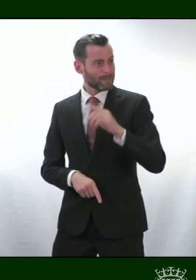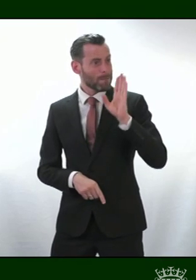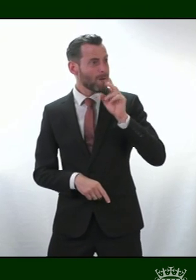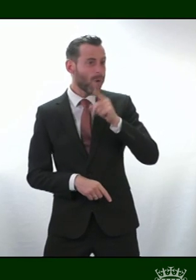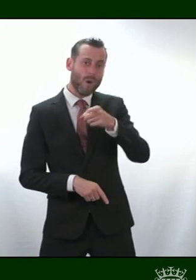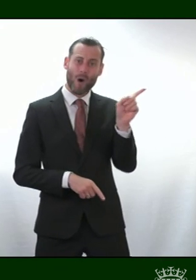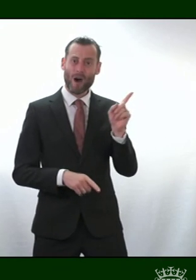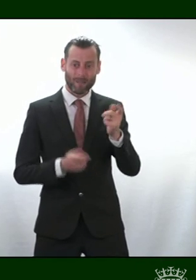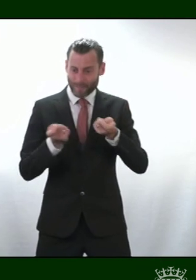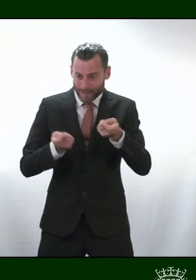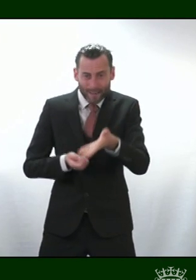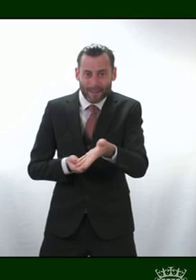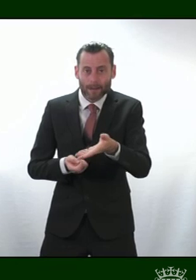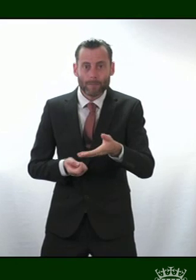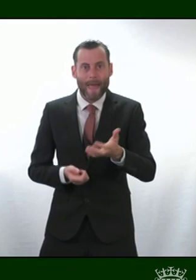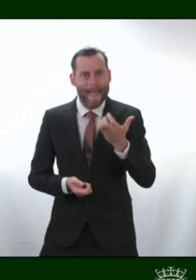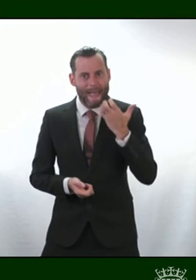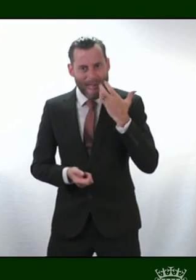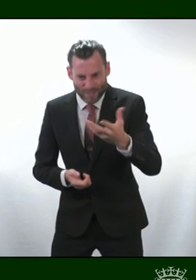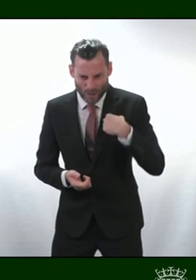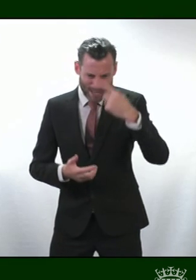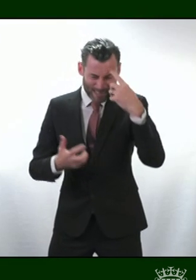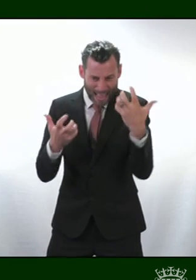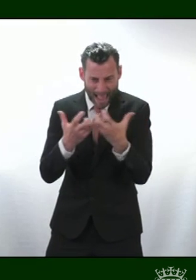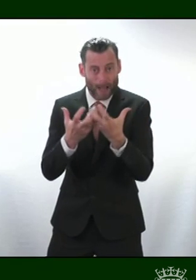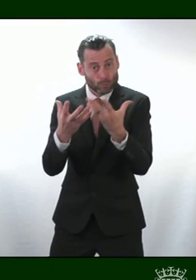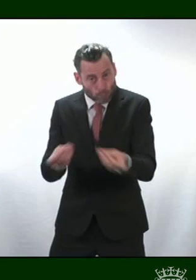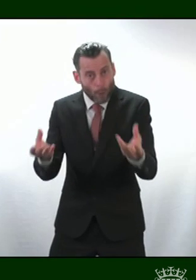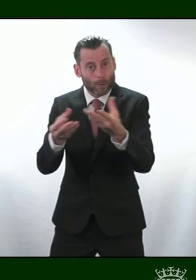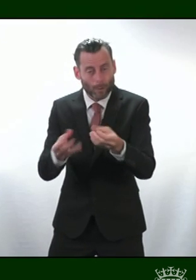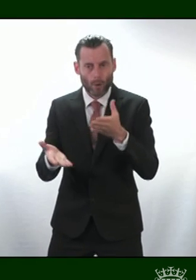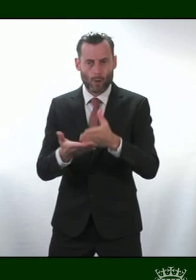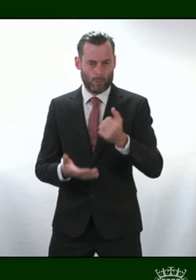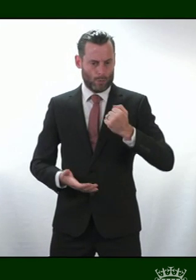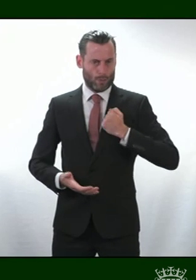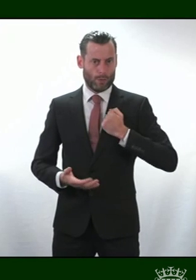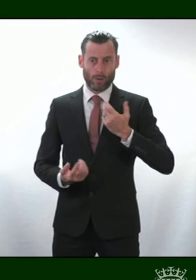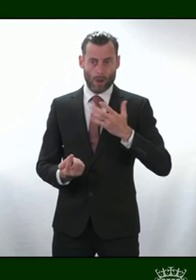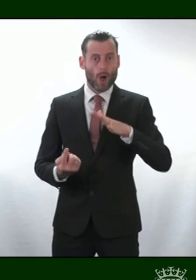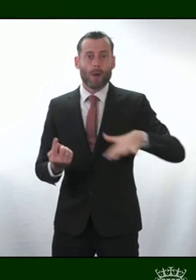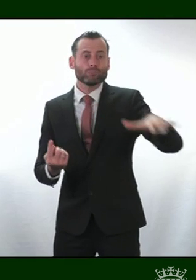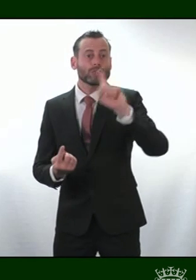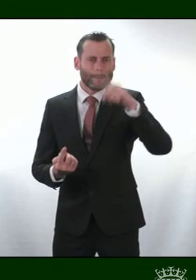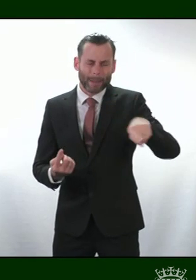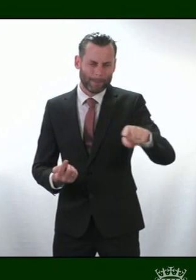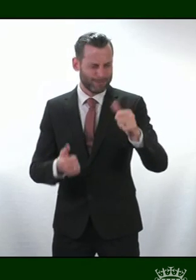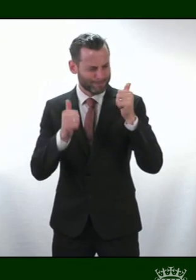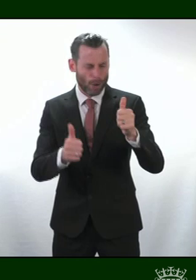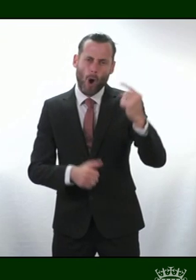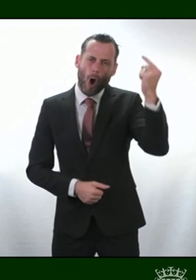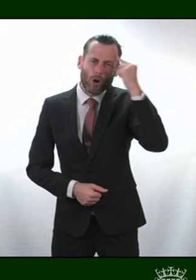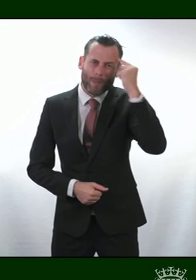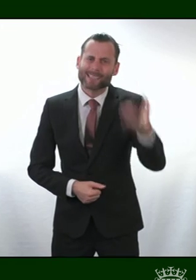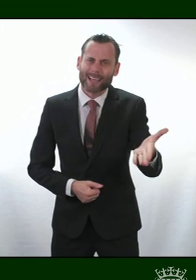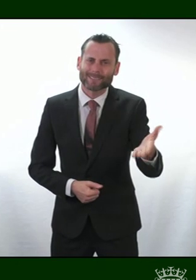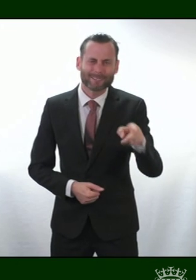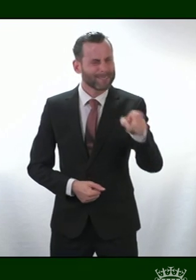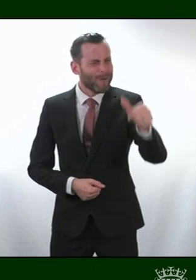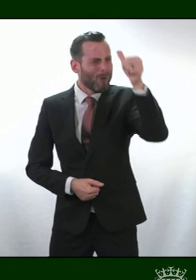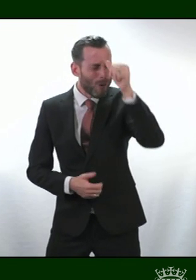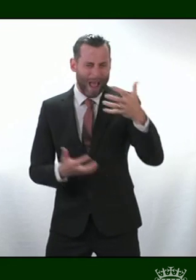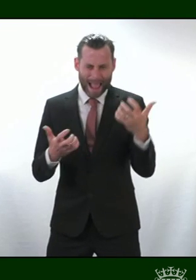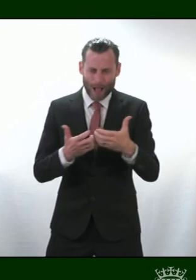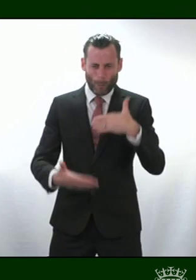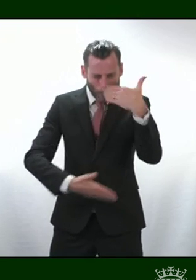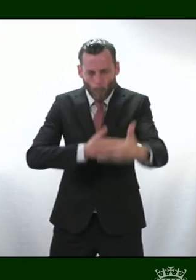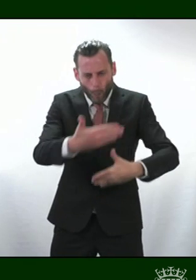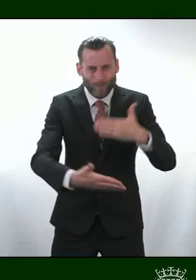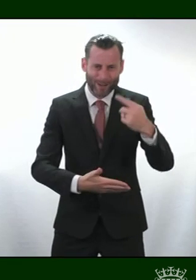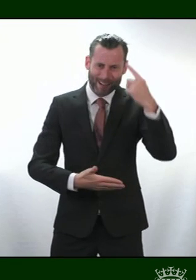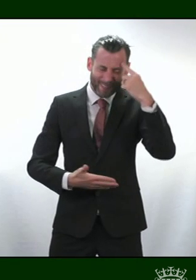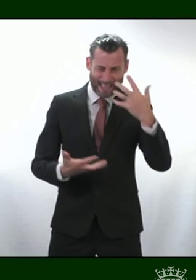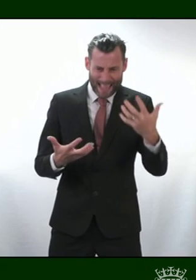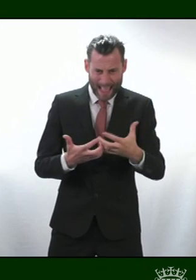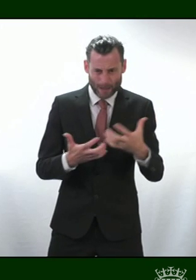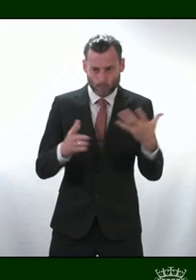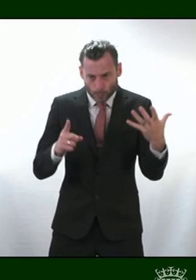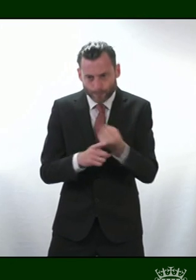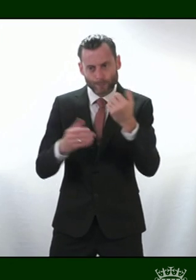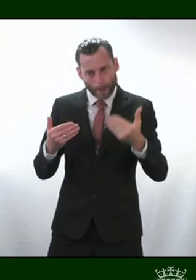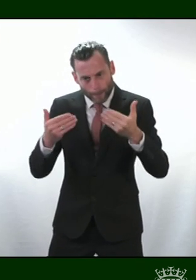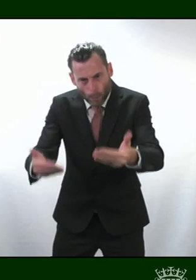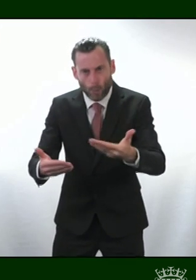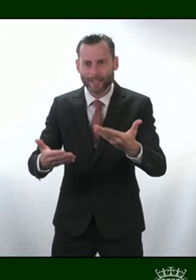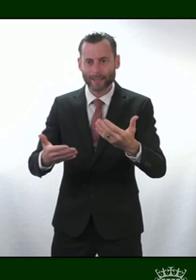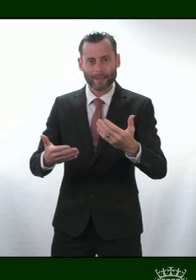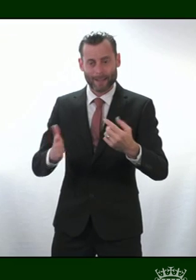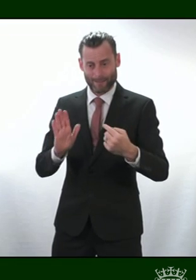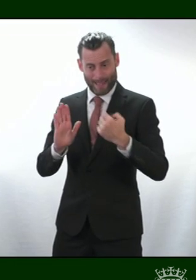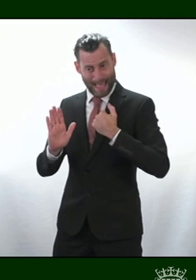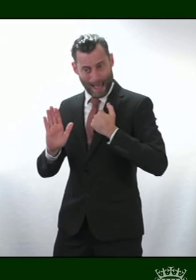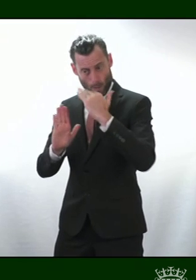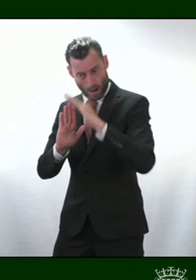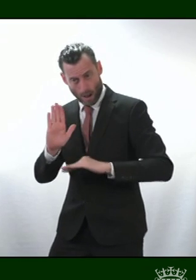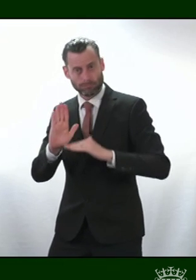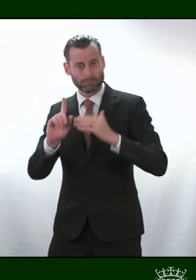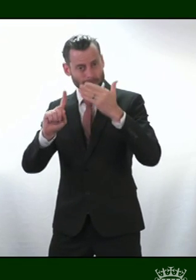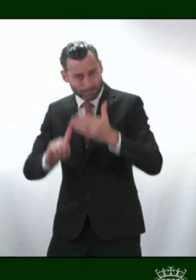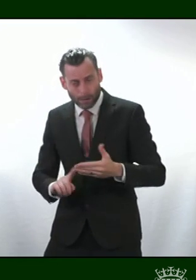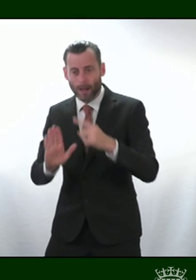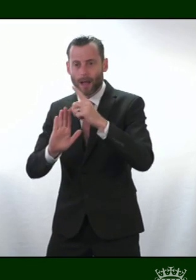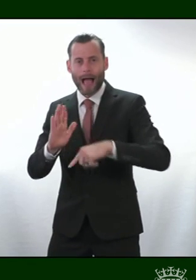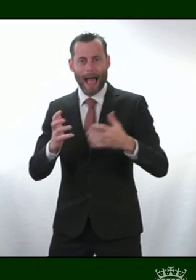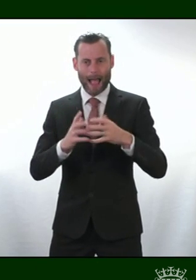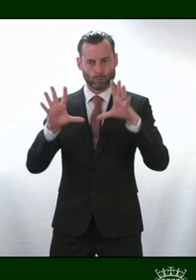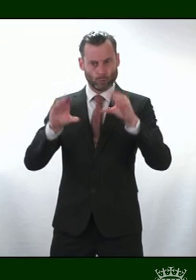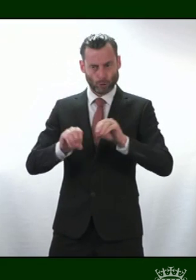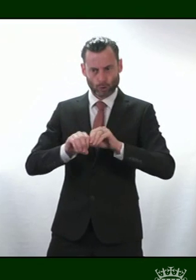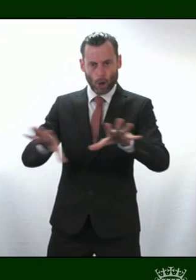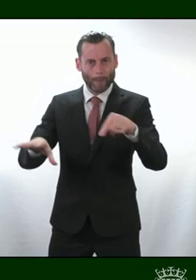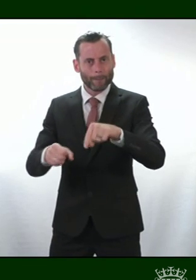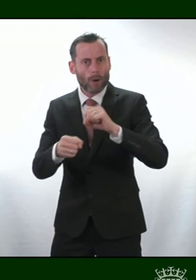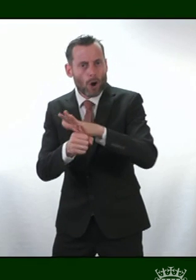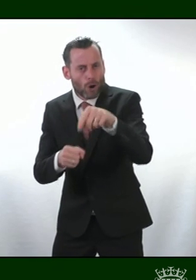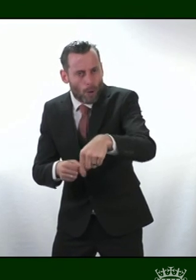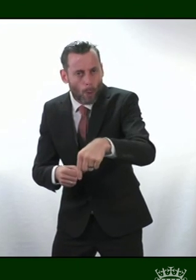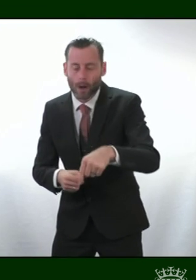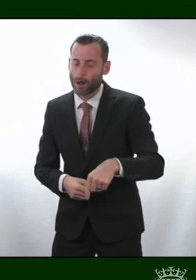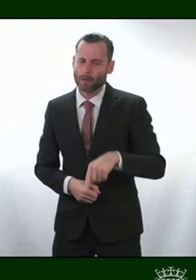day we are helping to solve them, thanks to the massive common sense of the British people, who are getting on with delivering our programme and our fight against coronavirus.